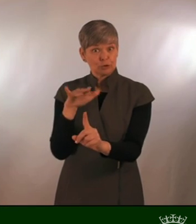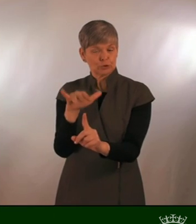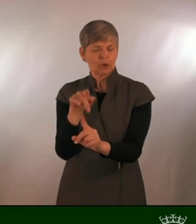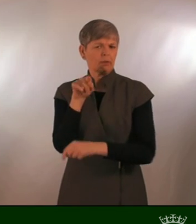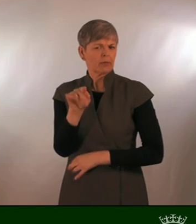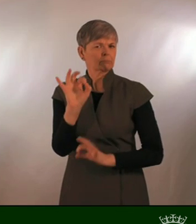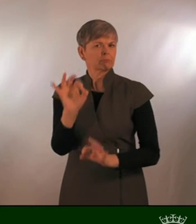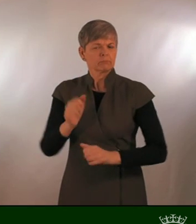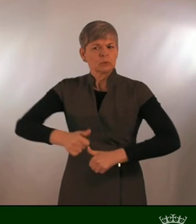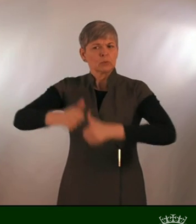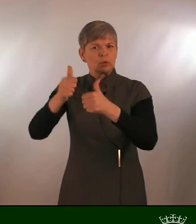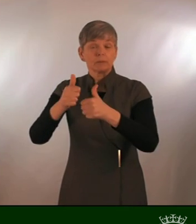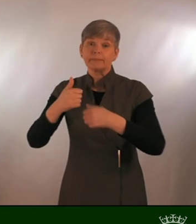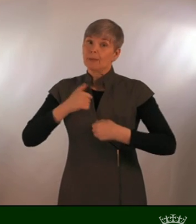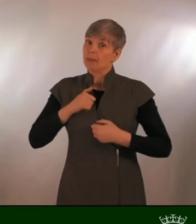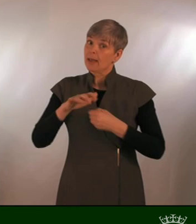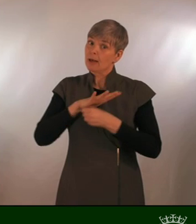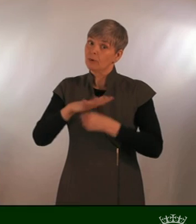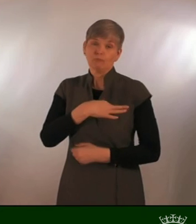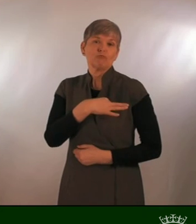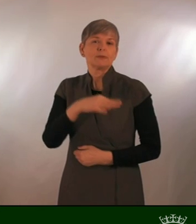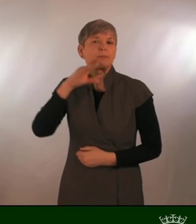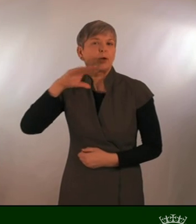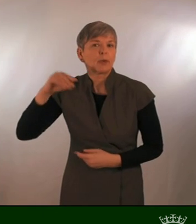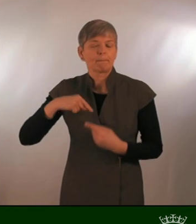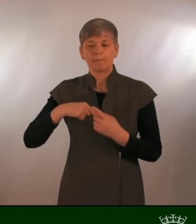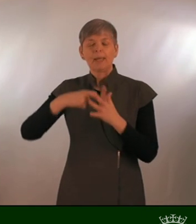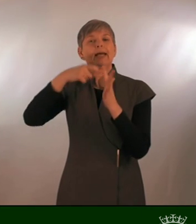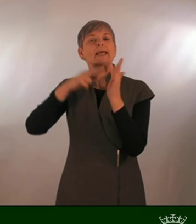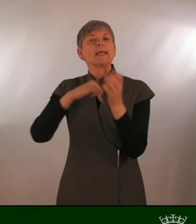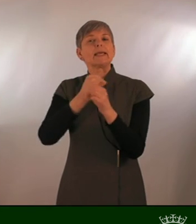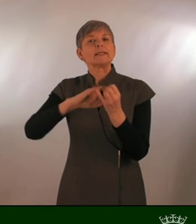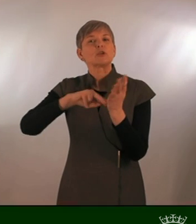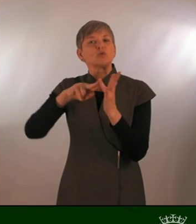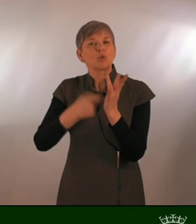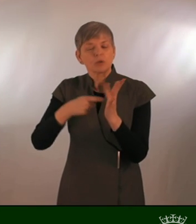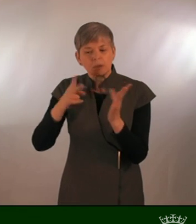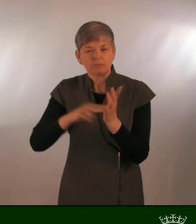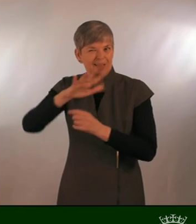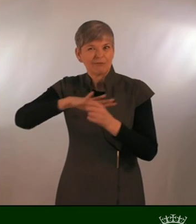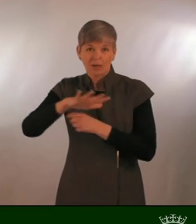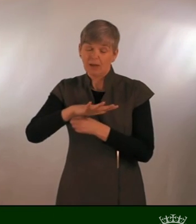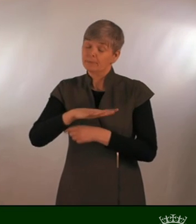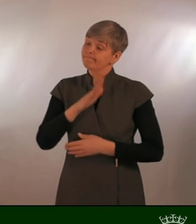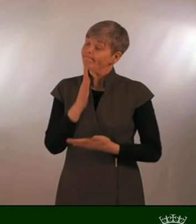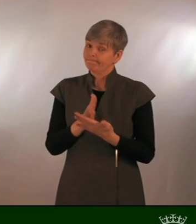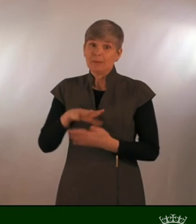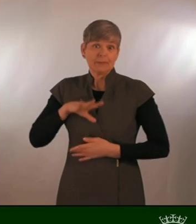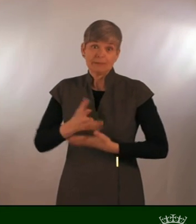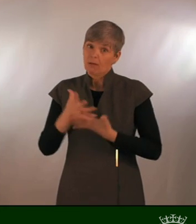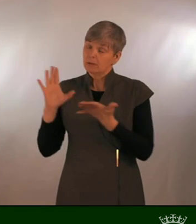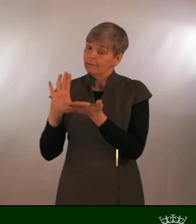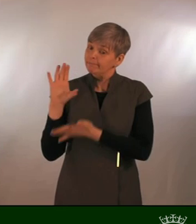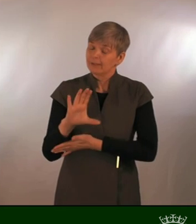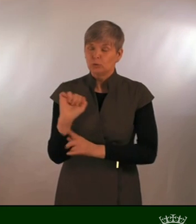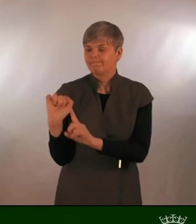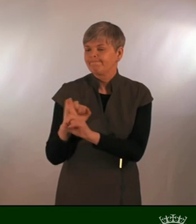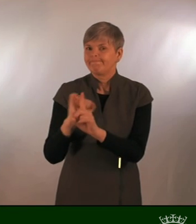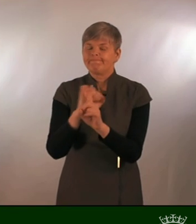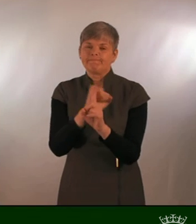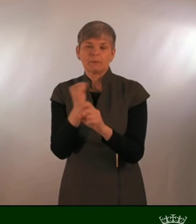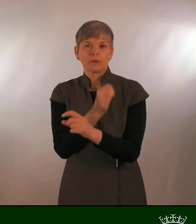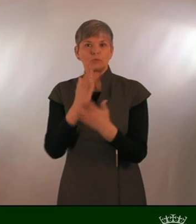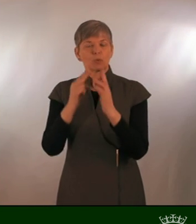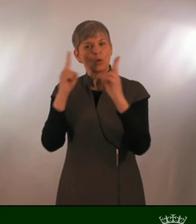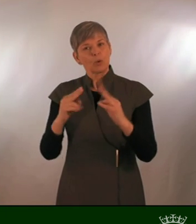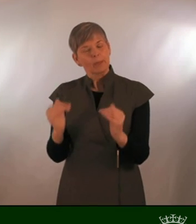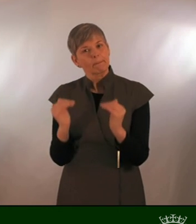In estates across my Birmingham constituency—the Three Estates in Kings Norton, Weoley Castle and Frankley—we need investment to make sure that those estates have decent homes.